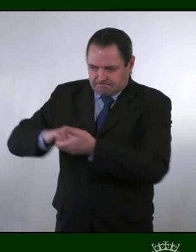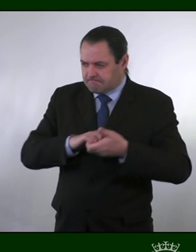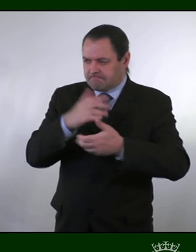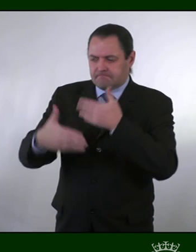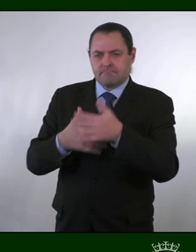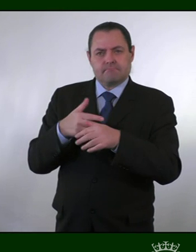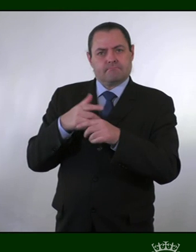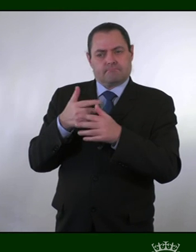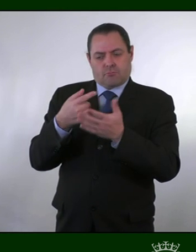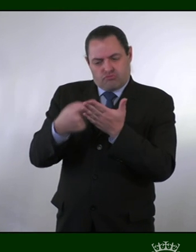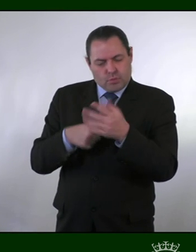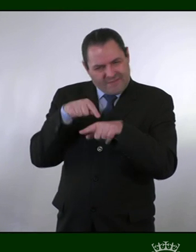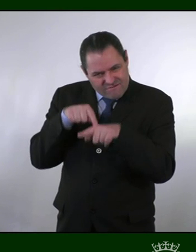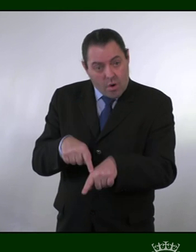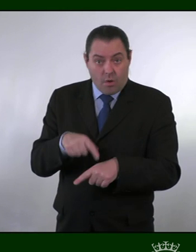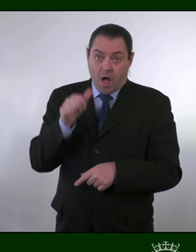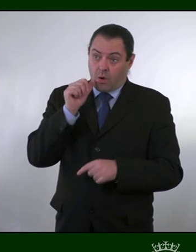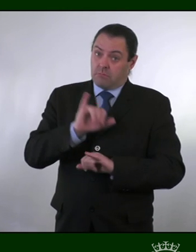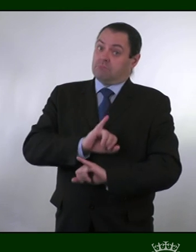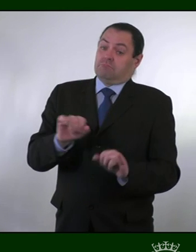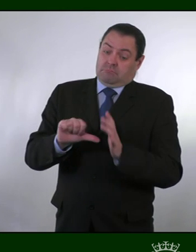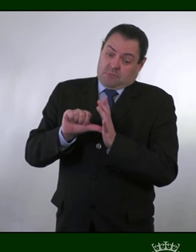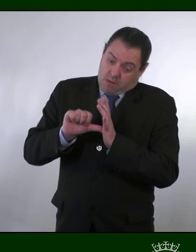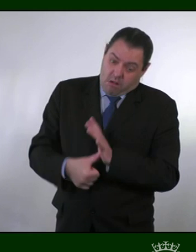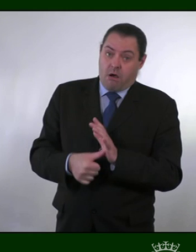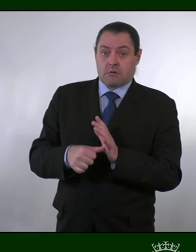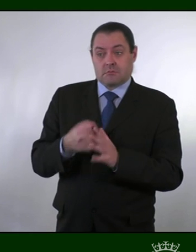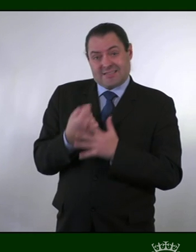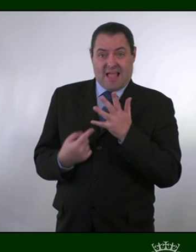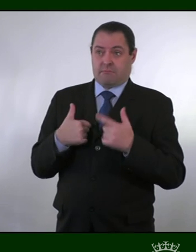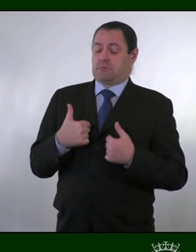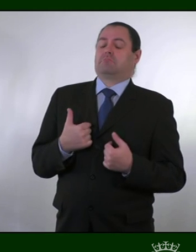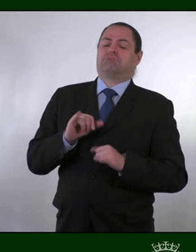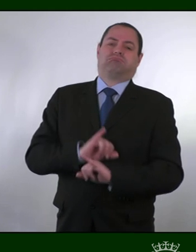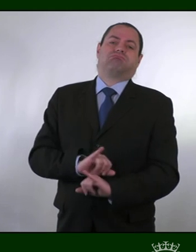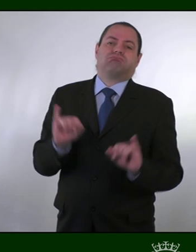It has been particularly tough, as the hon. Gentleman rightly says, for disabled people.